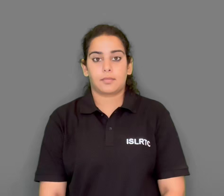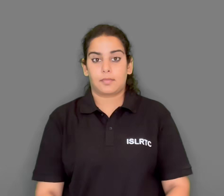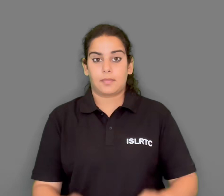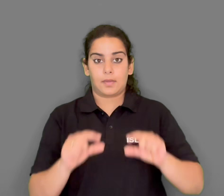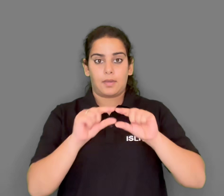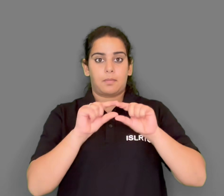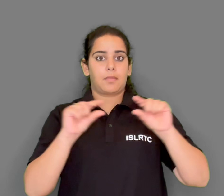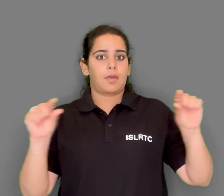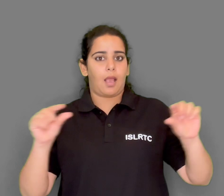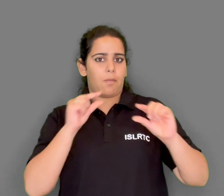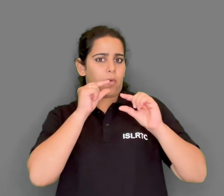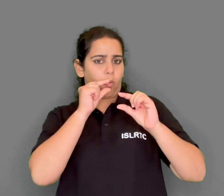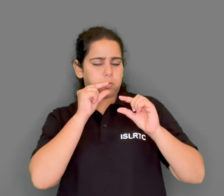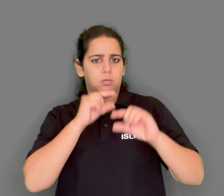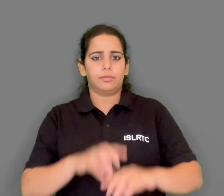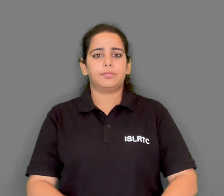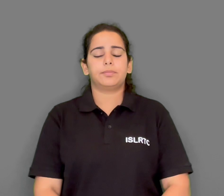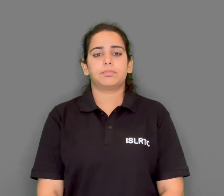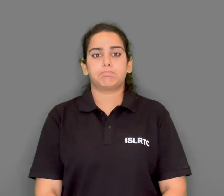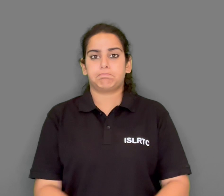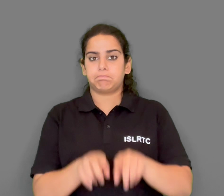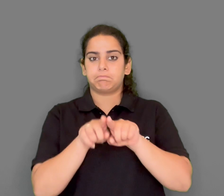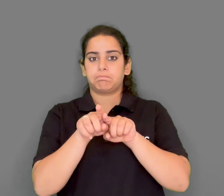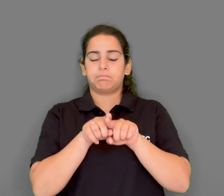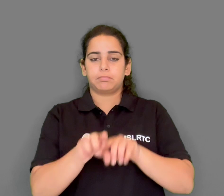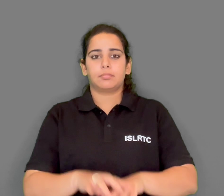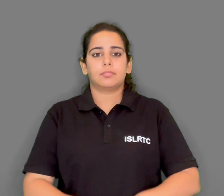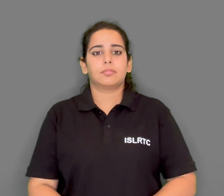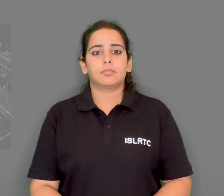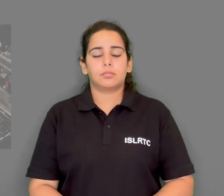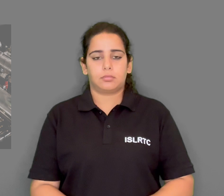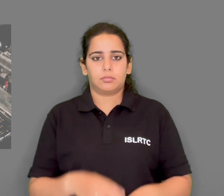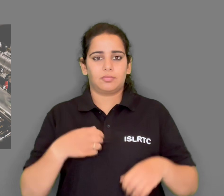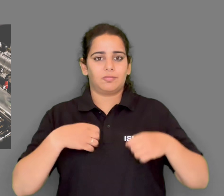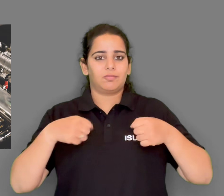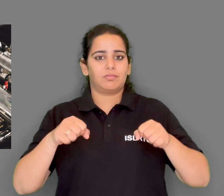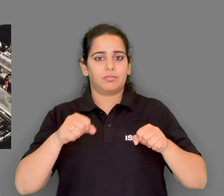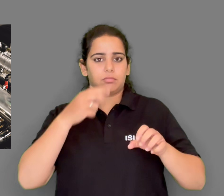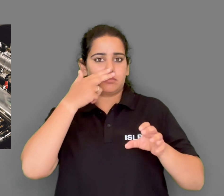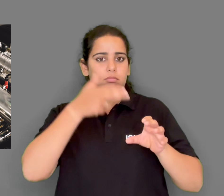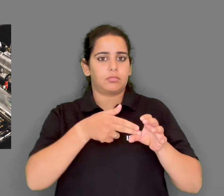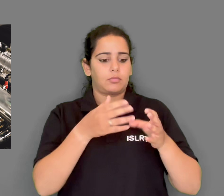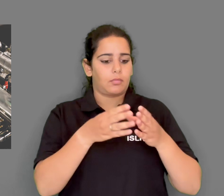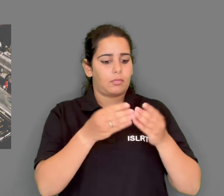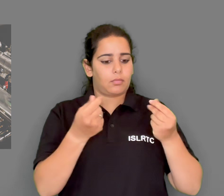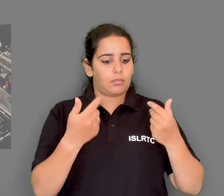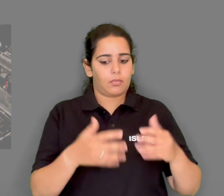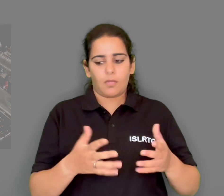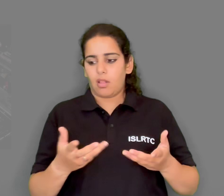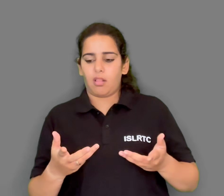Radiator A device for cooling the engine of a vehicle